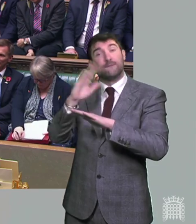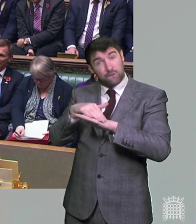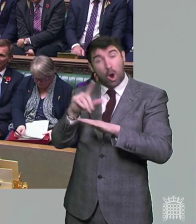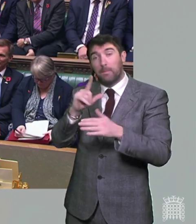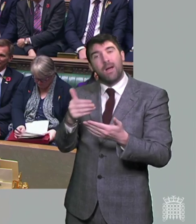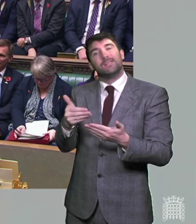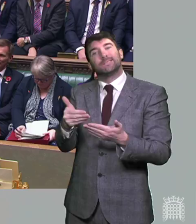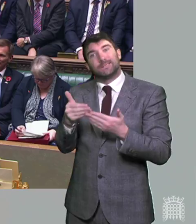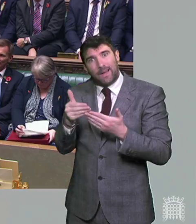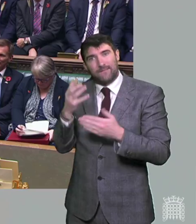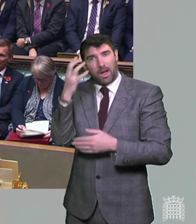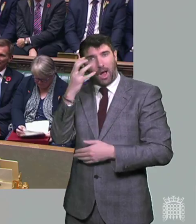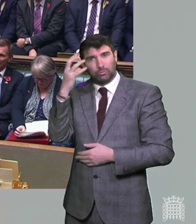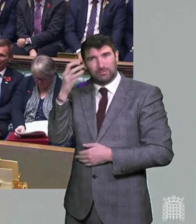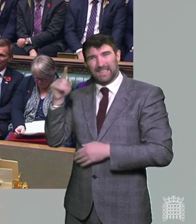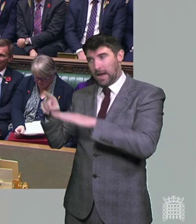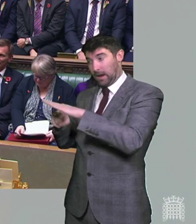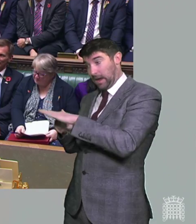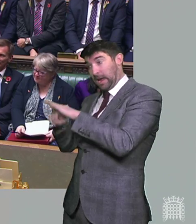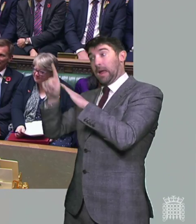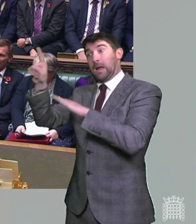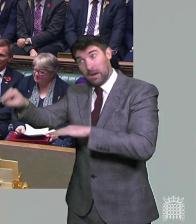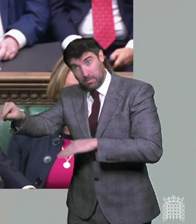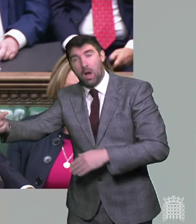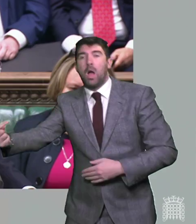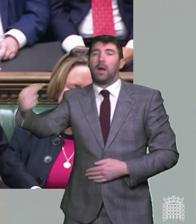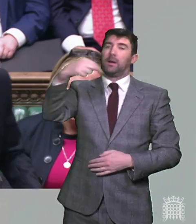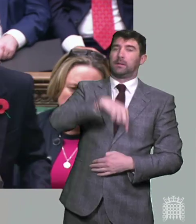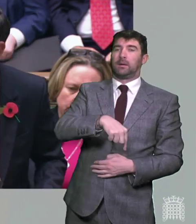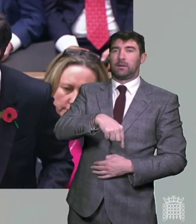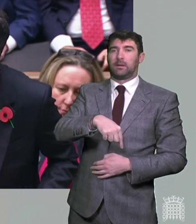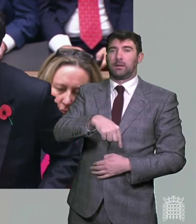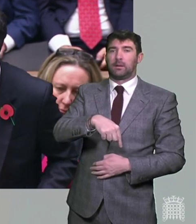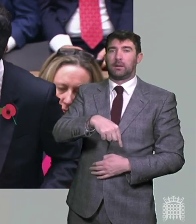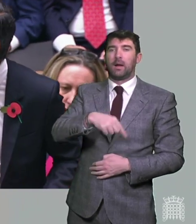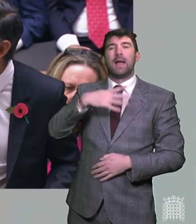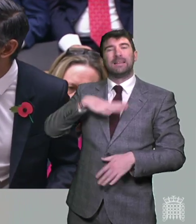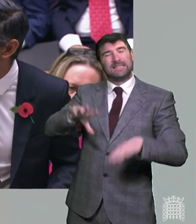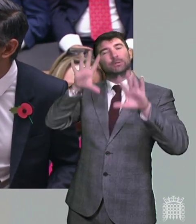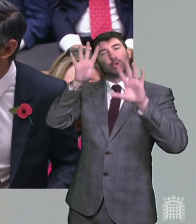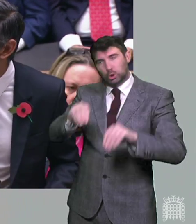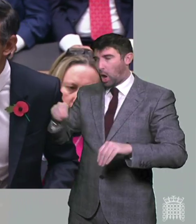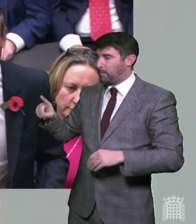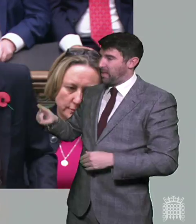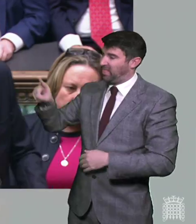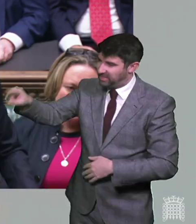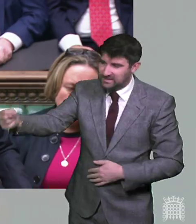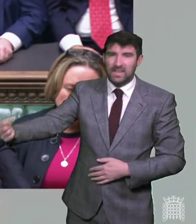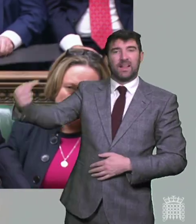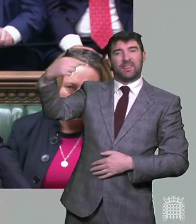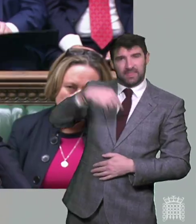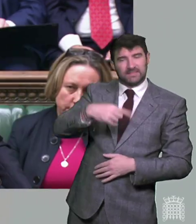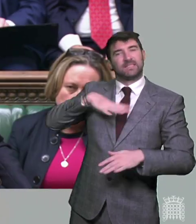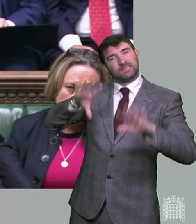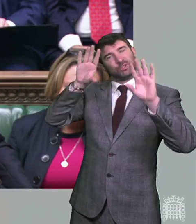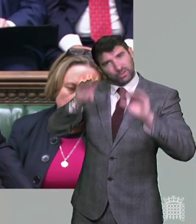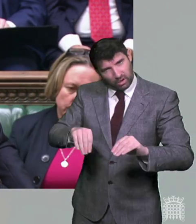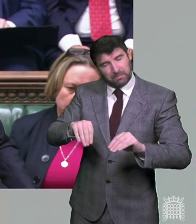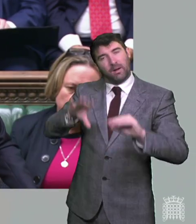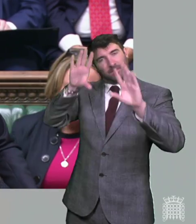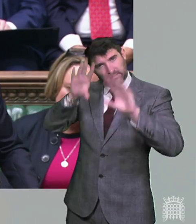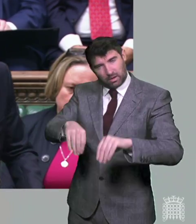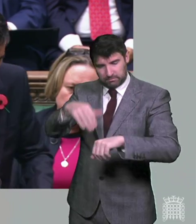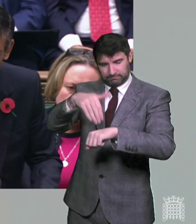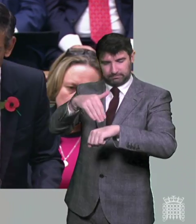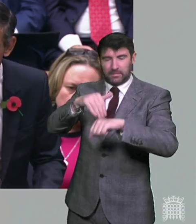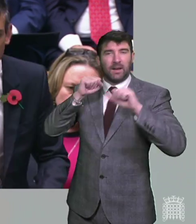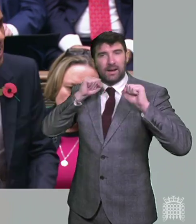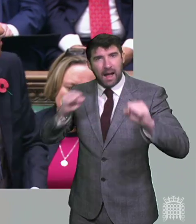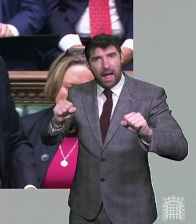If the Labour party was really serious about this, it would realise that we have to stop illegal migration and stop the exploitation of vulnerable people abroad.